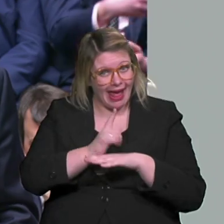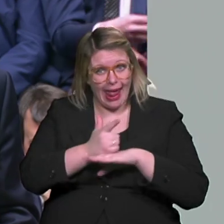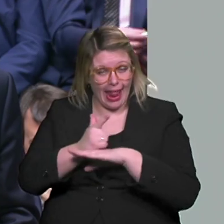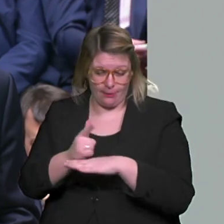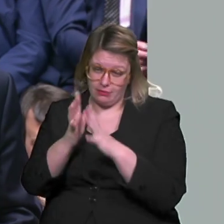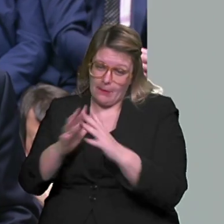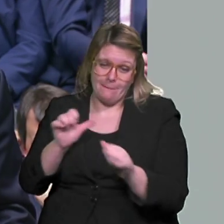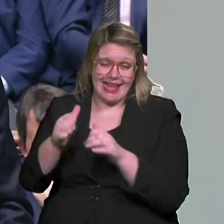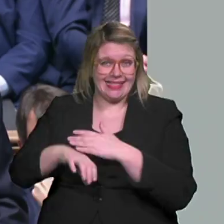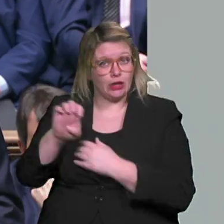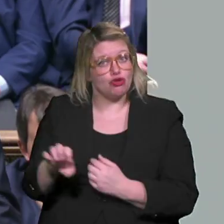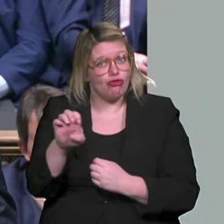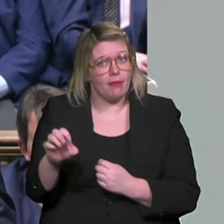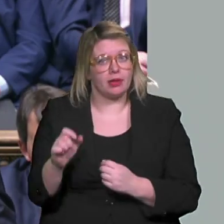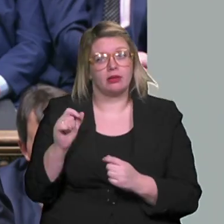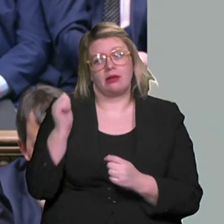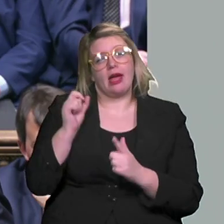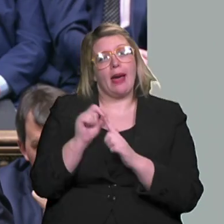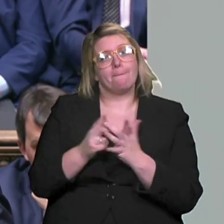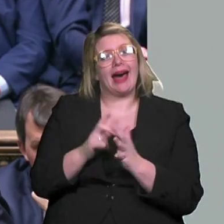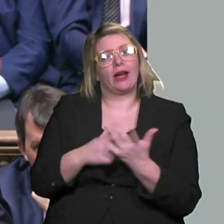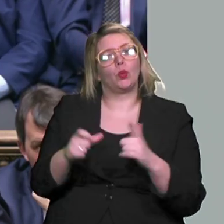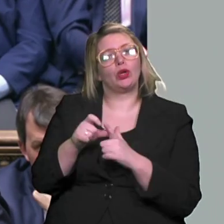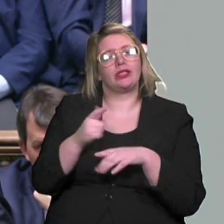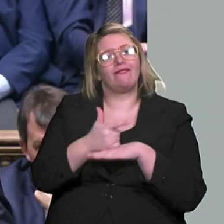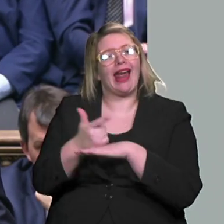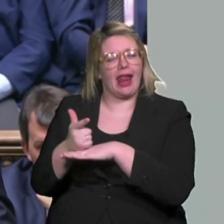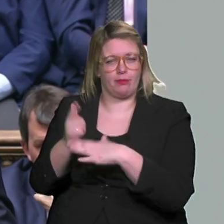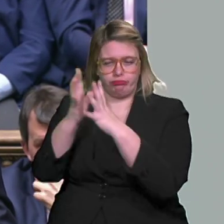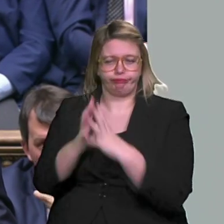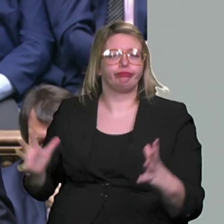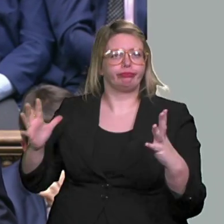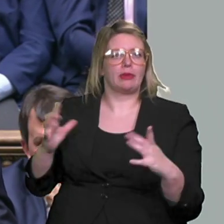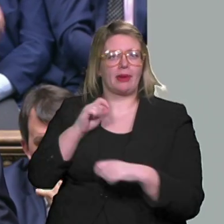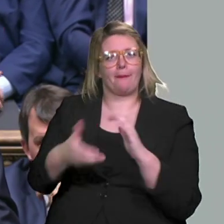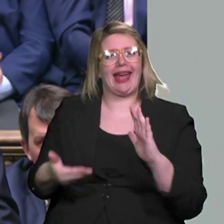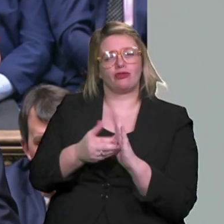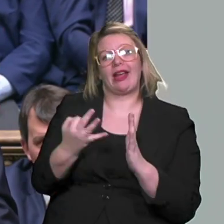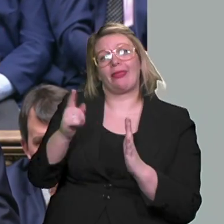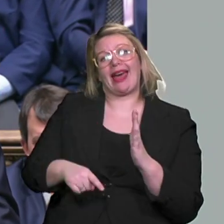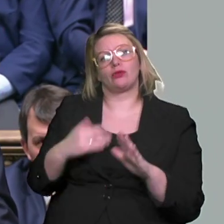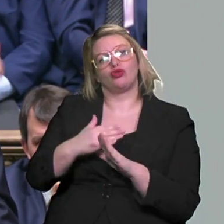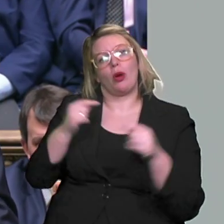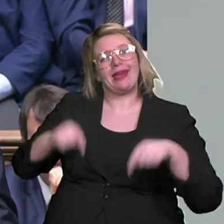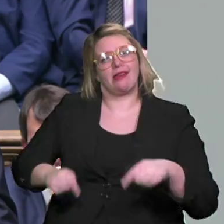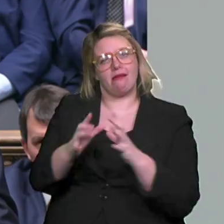Only last month, Pinewood announced an expansion which will bring another 8,000 jobs to the UK.